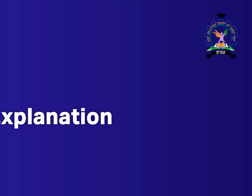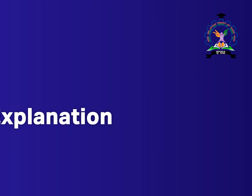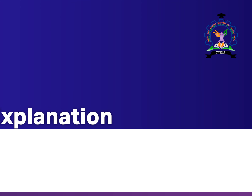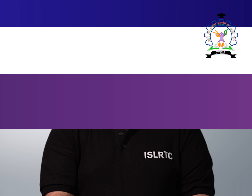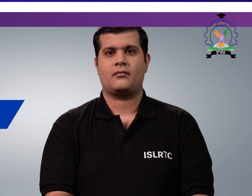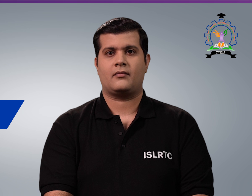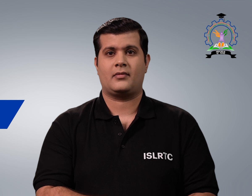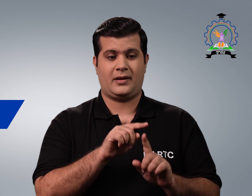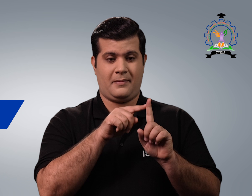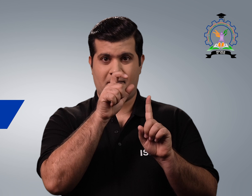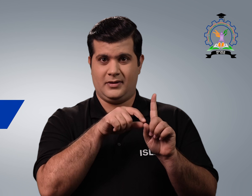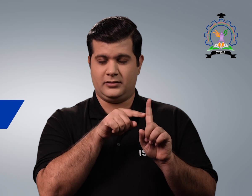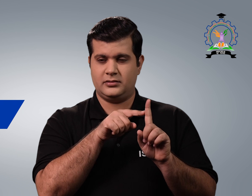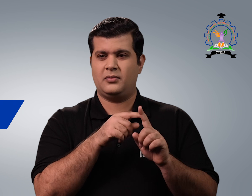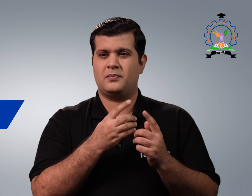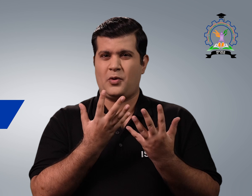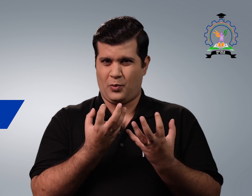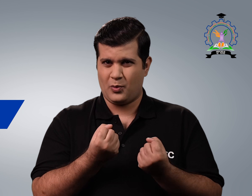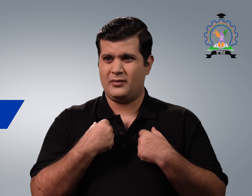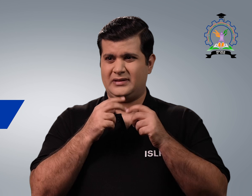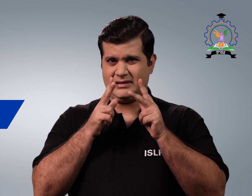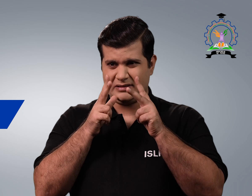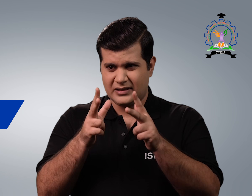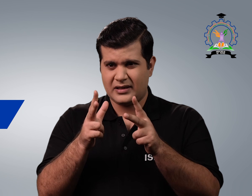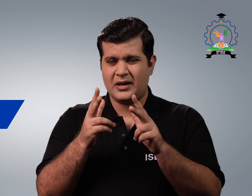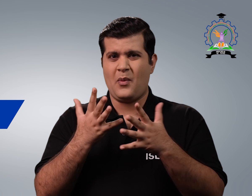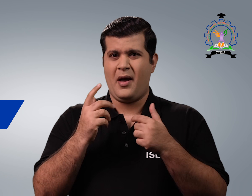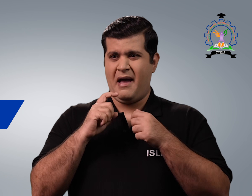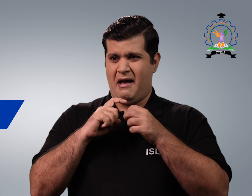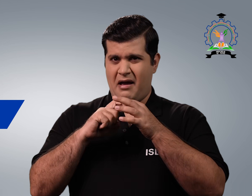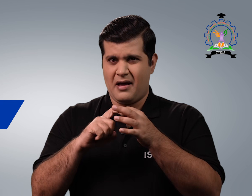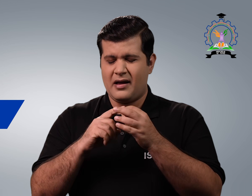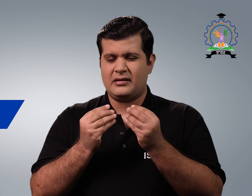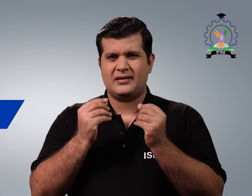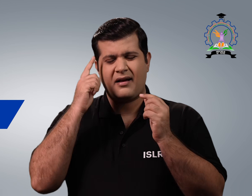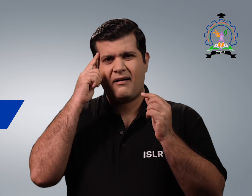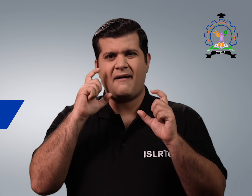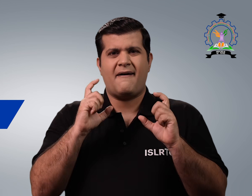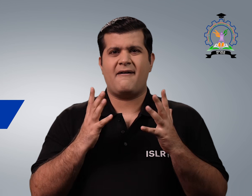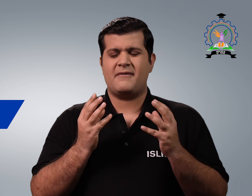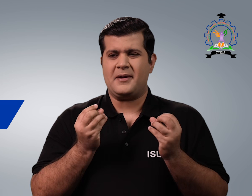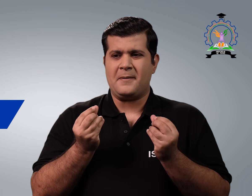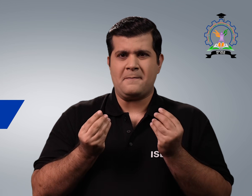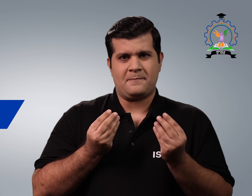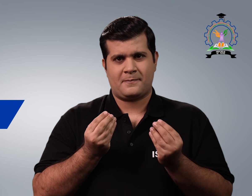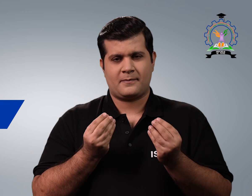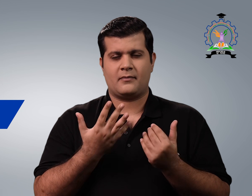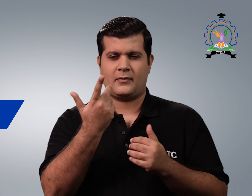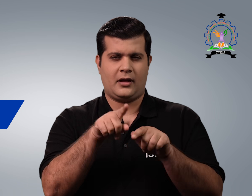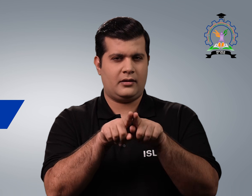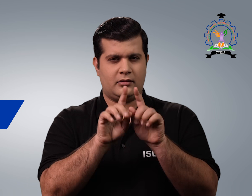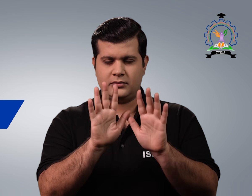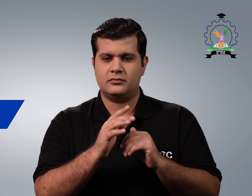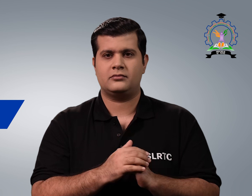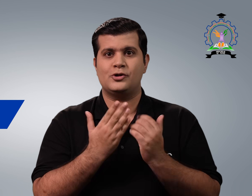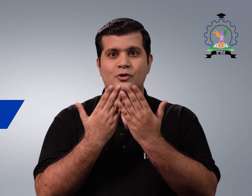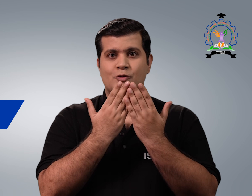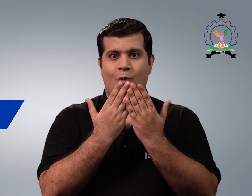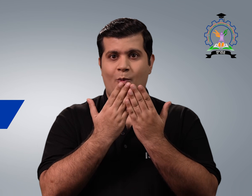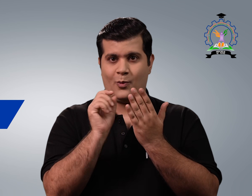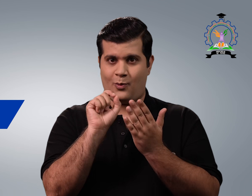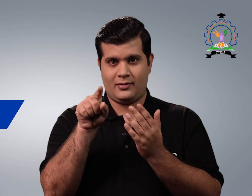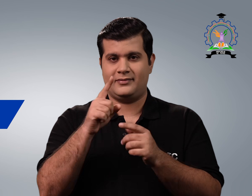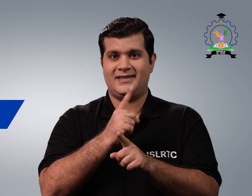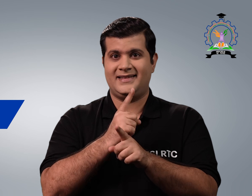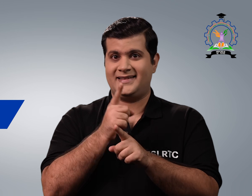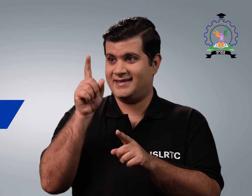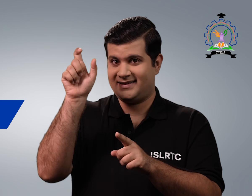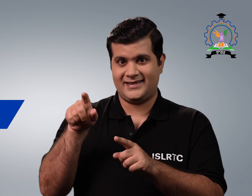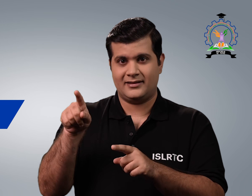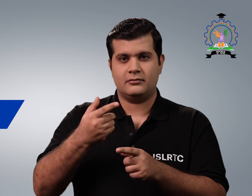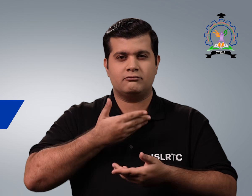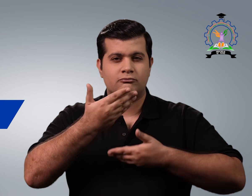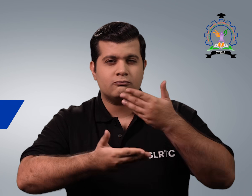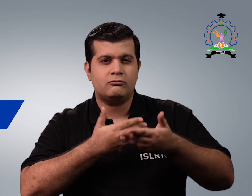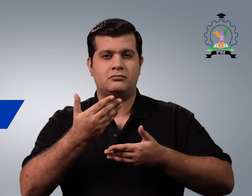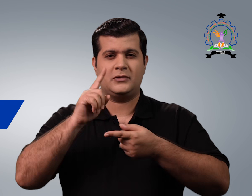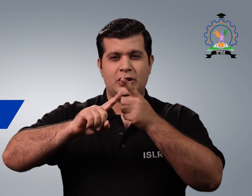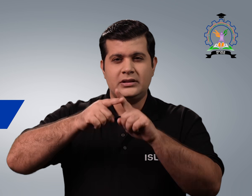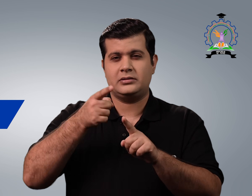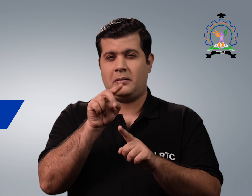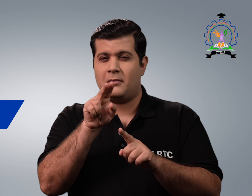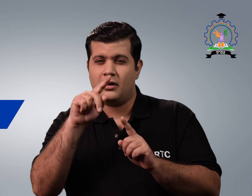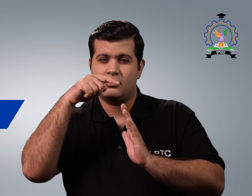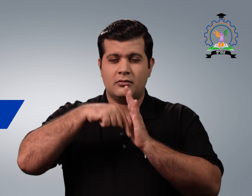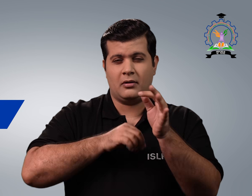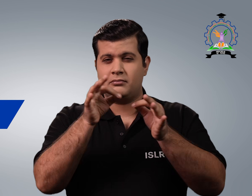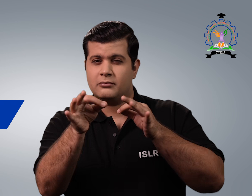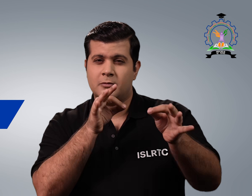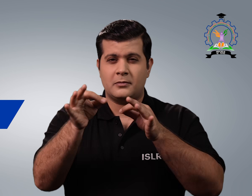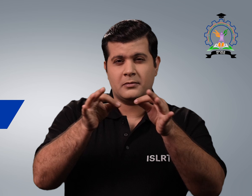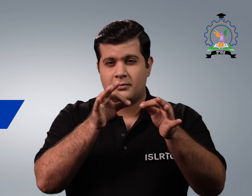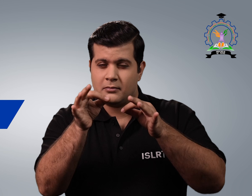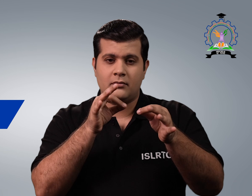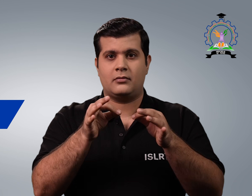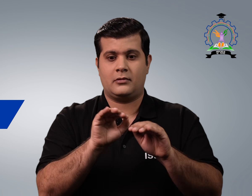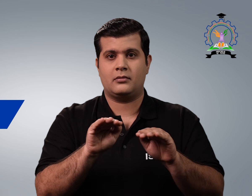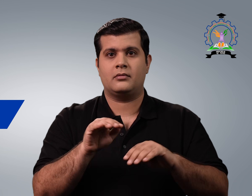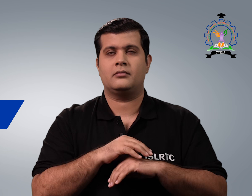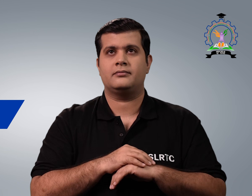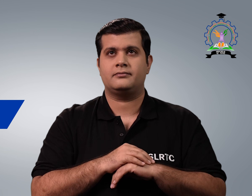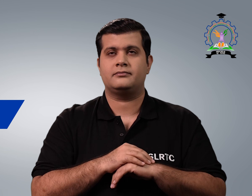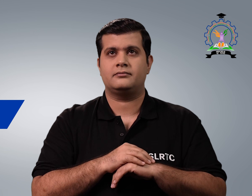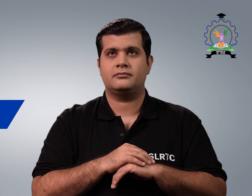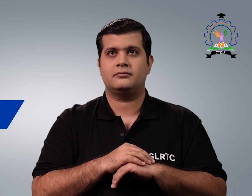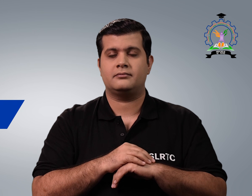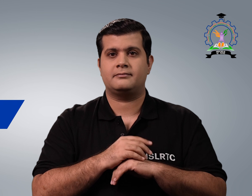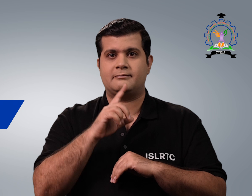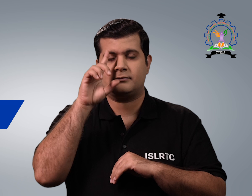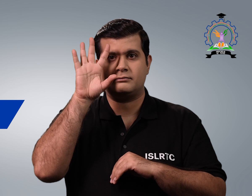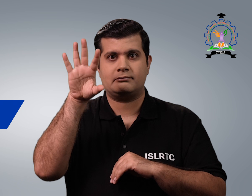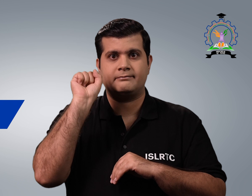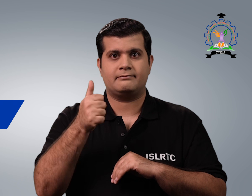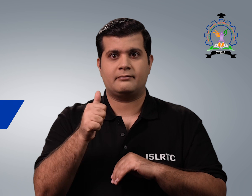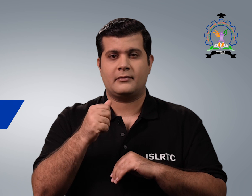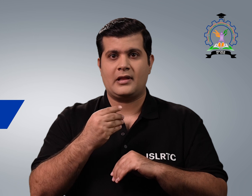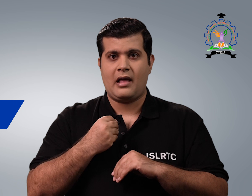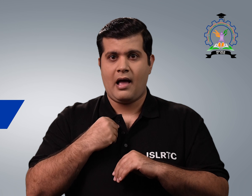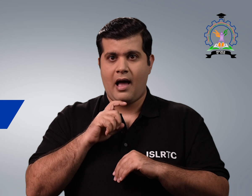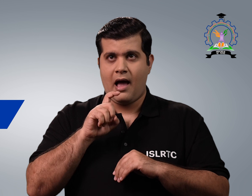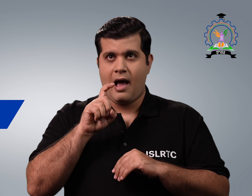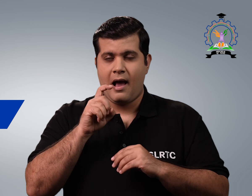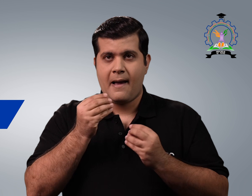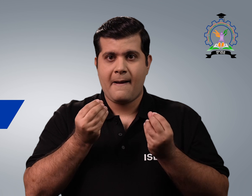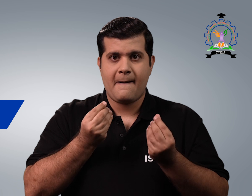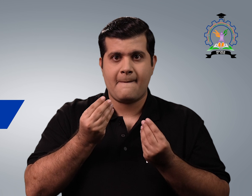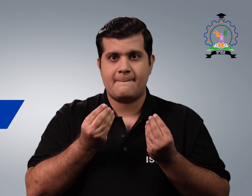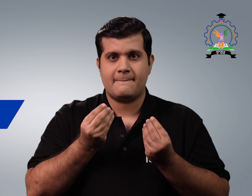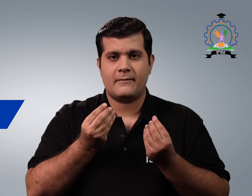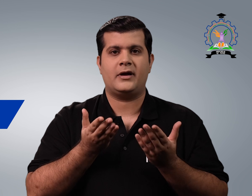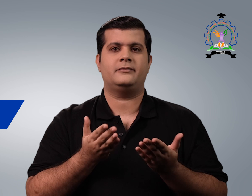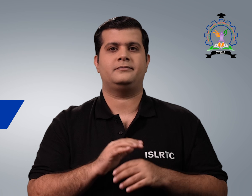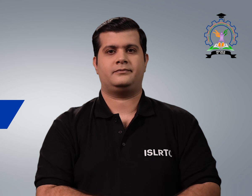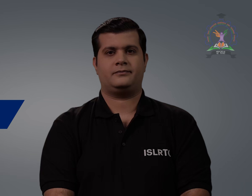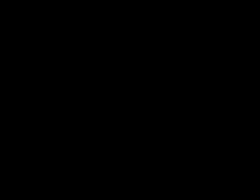To pause before you want to say something because you are nervous or uncomfortable. For example, in school the teacher is teaching history. Students feel a sense of hesitation in questioning her.